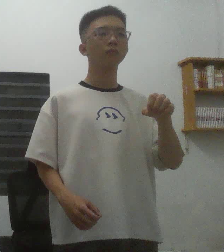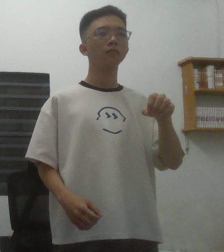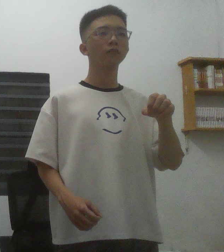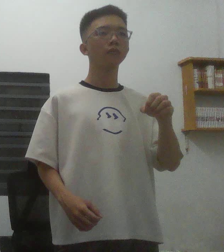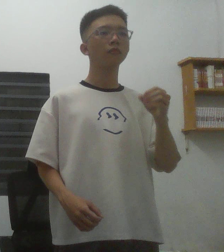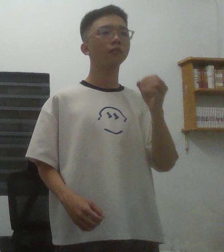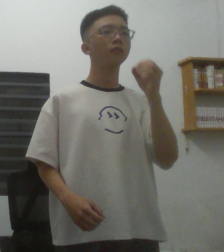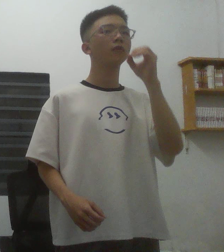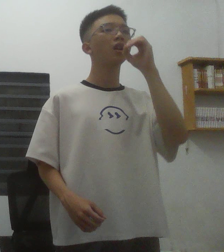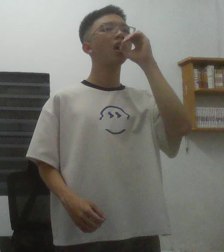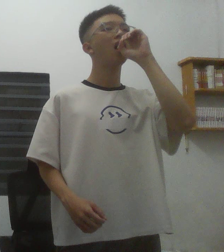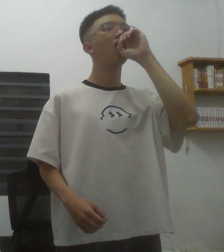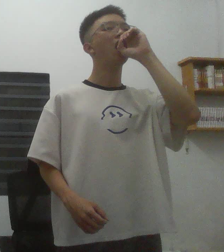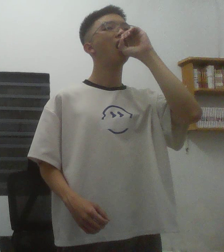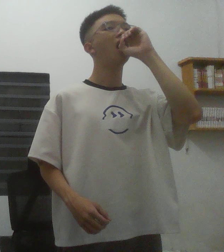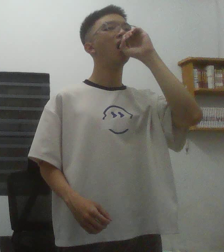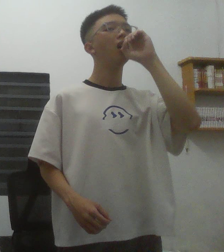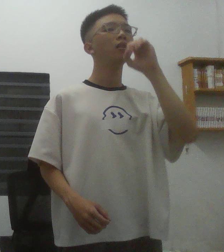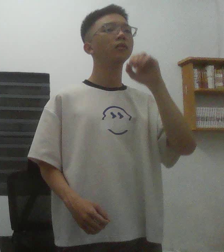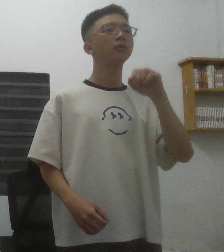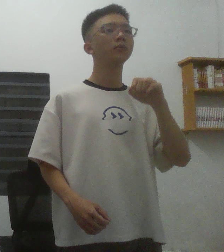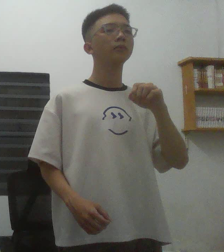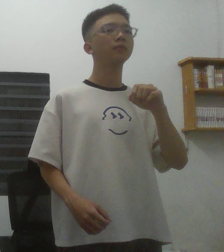uong